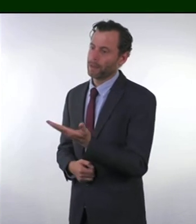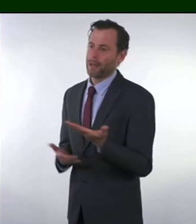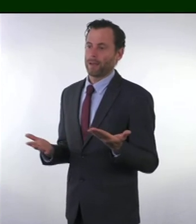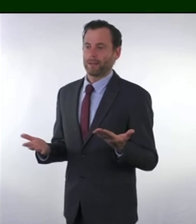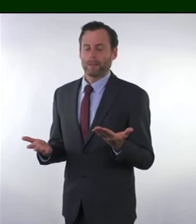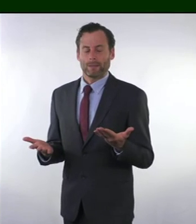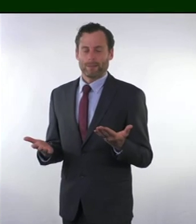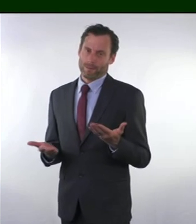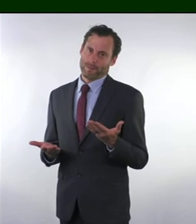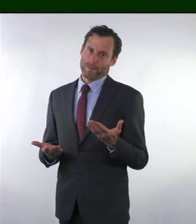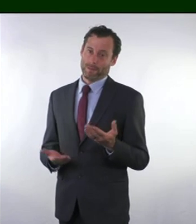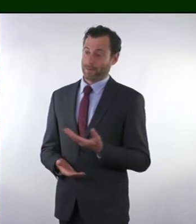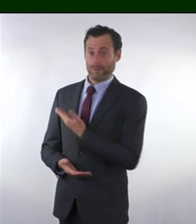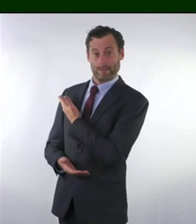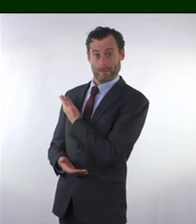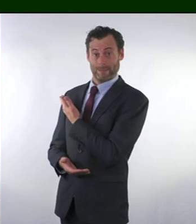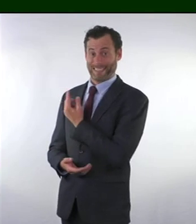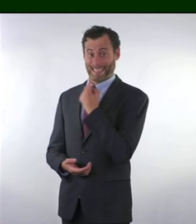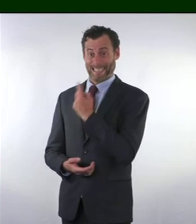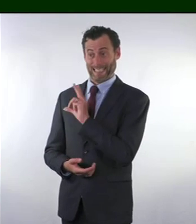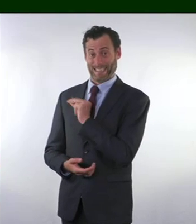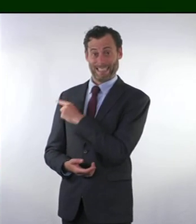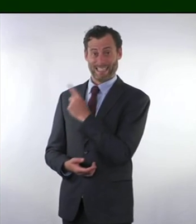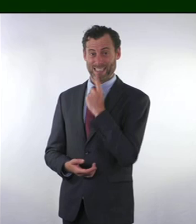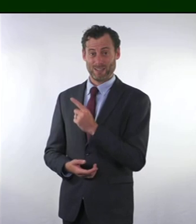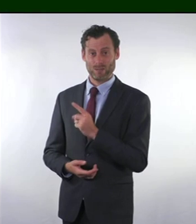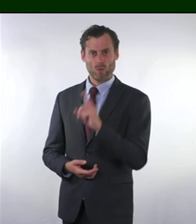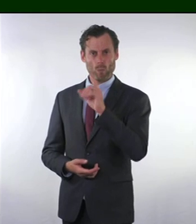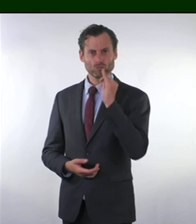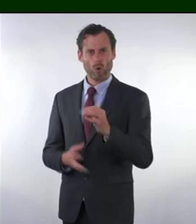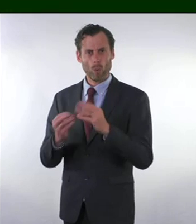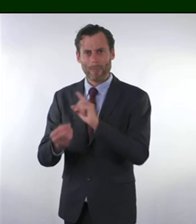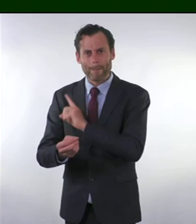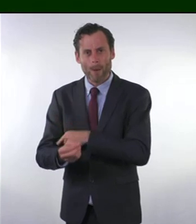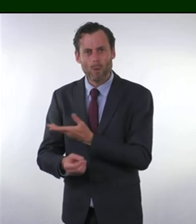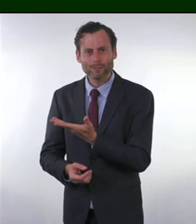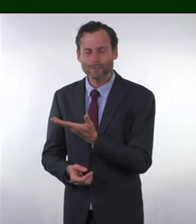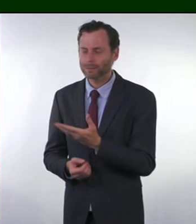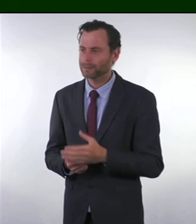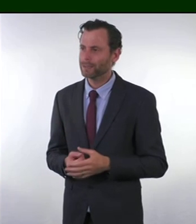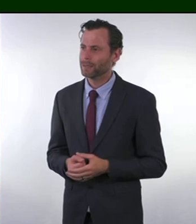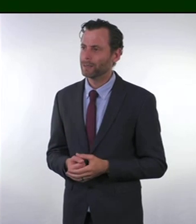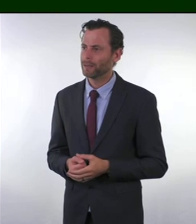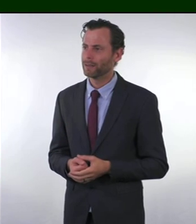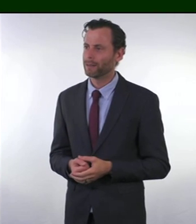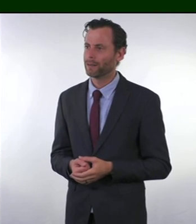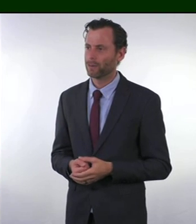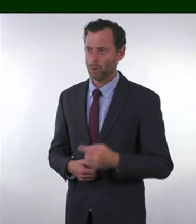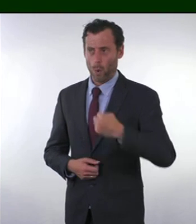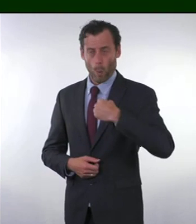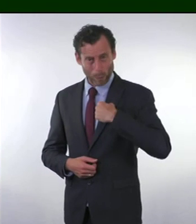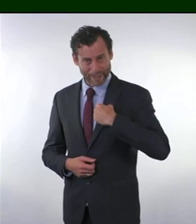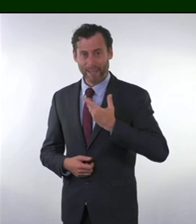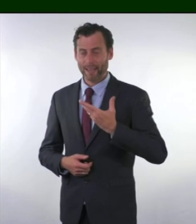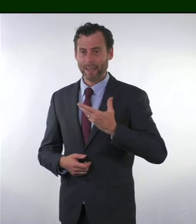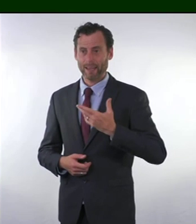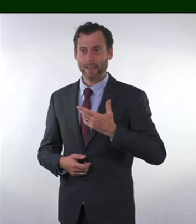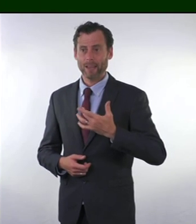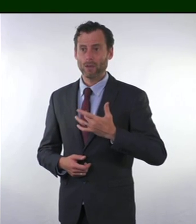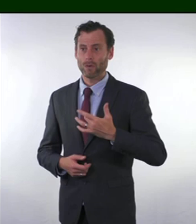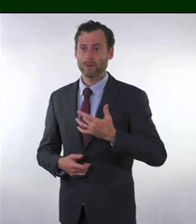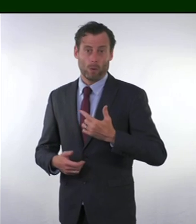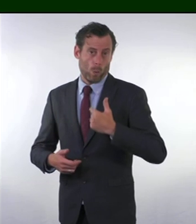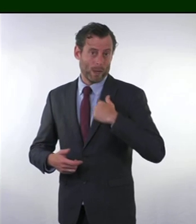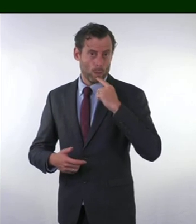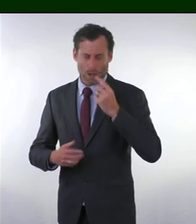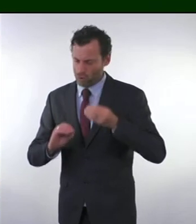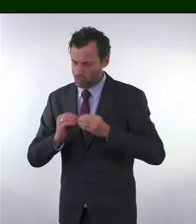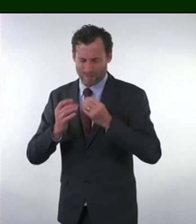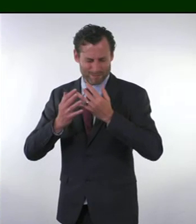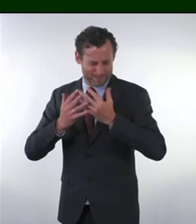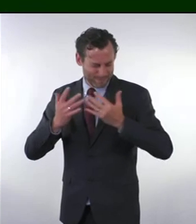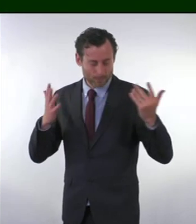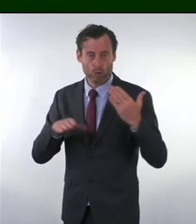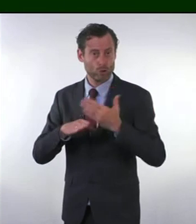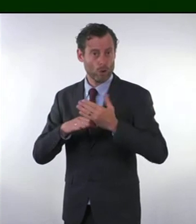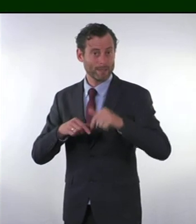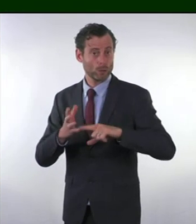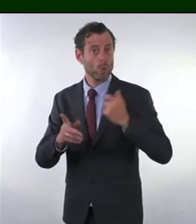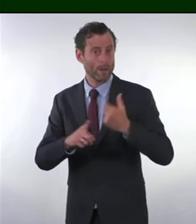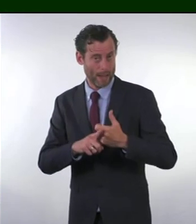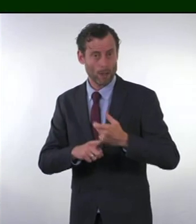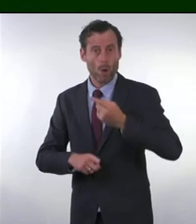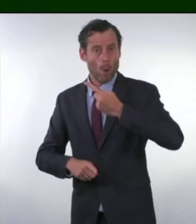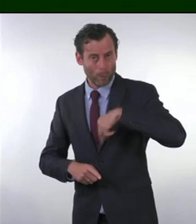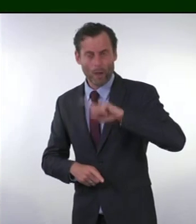My honourable Friend the Member for Shrewsbury and Atcham behind me says from a sedentary position, “What has the right honourable Gentleman got against Poland?” We will create hundreds of thousands of jobs in this country.